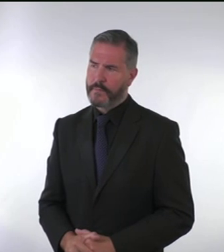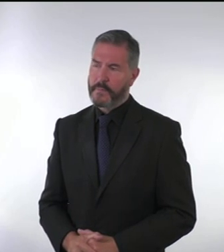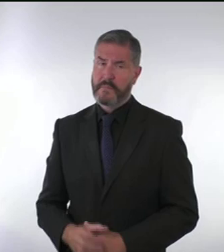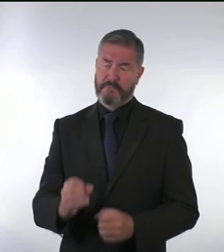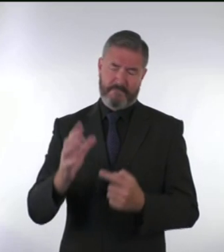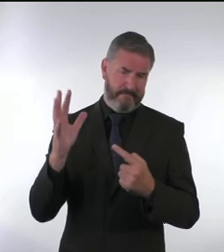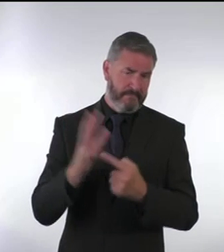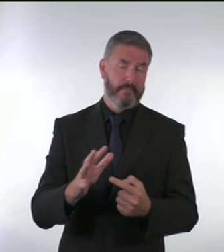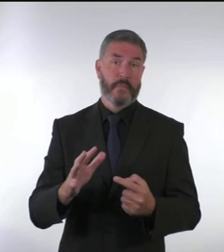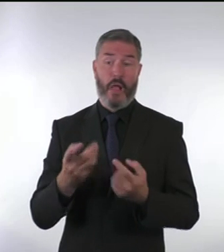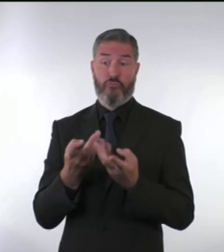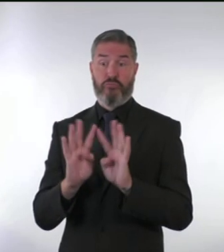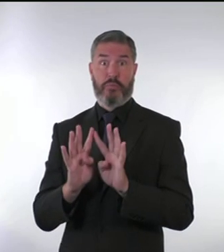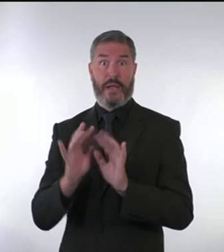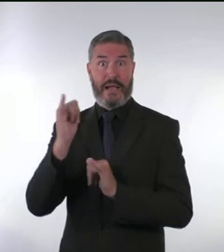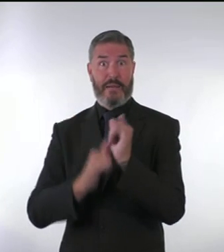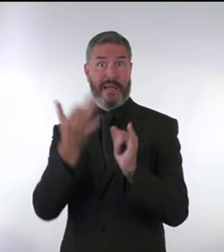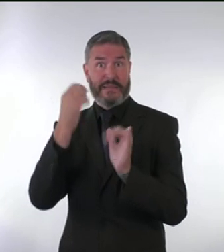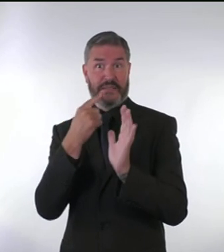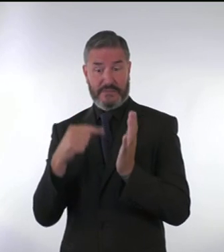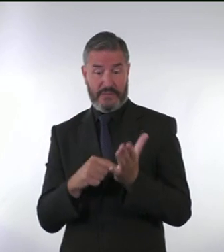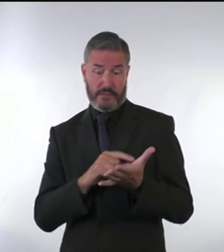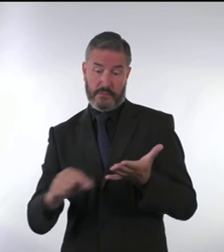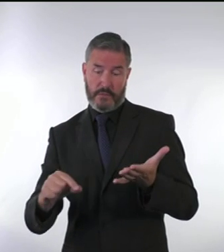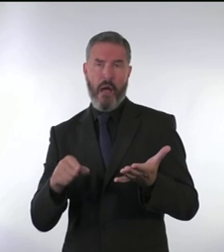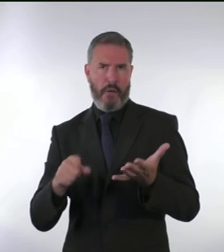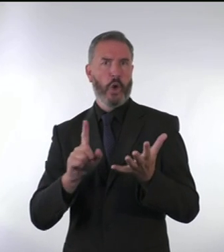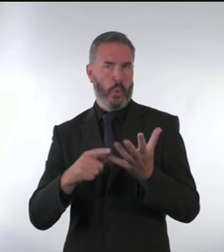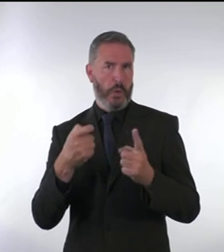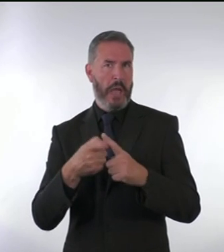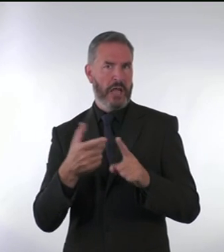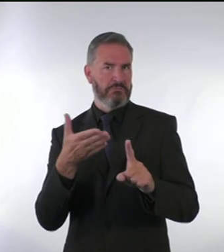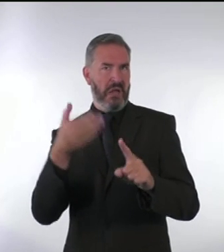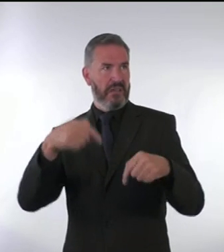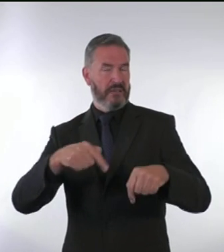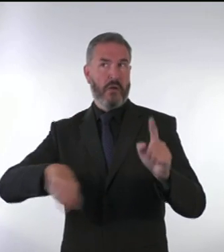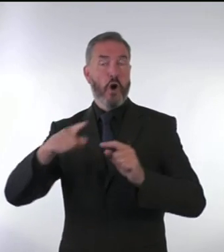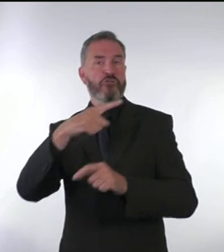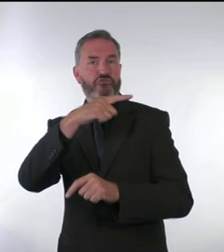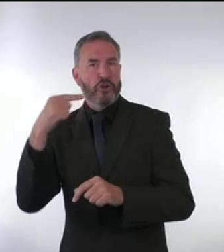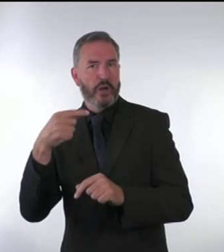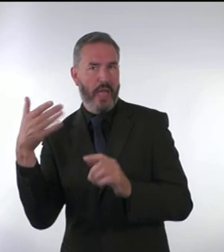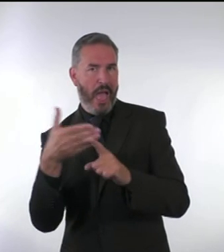One of the starkest conclusions in the report is that the “UK is clearly a target for Russia’s disinformation campaigns”.